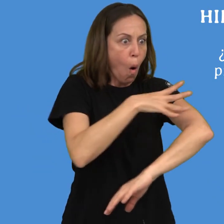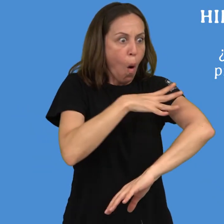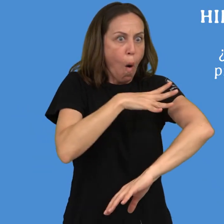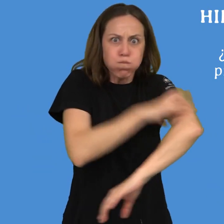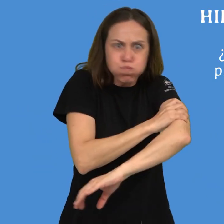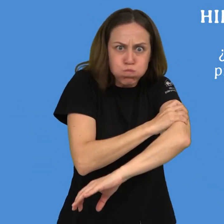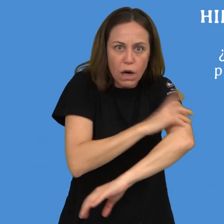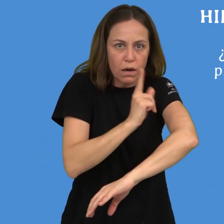tensión